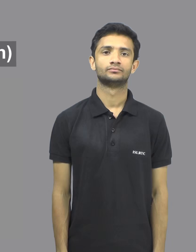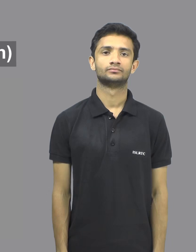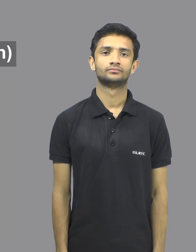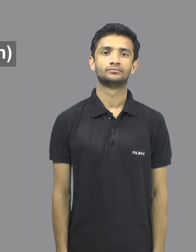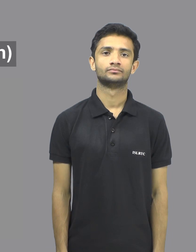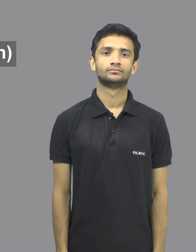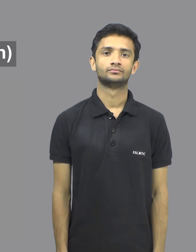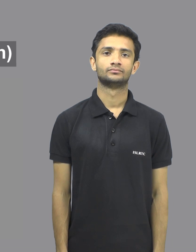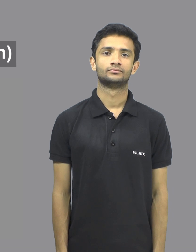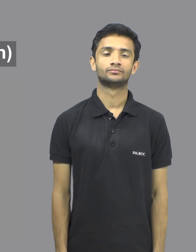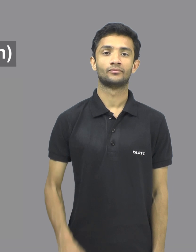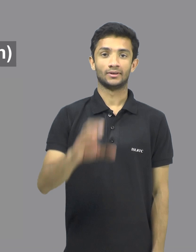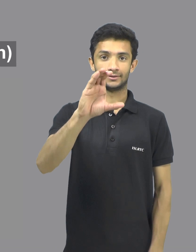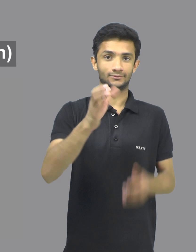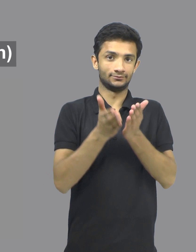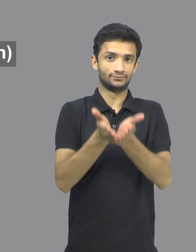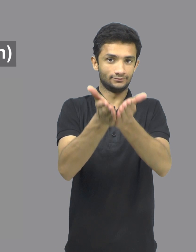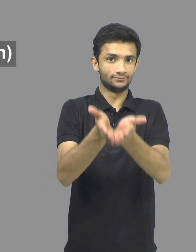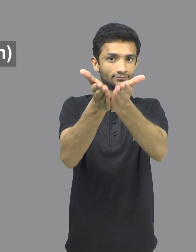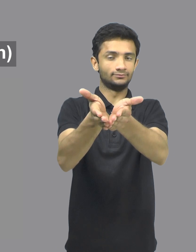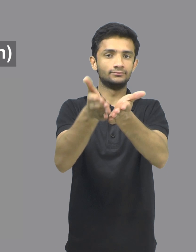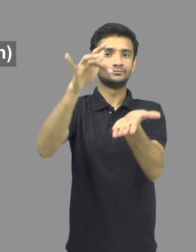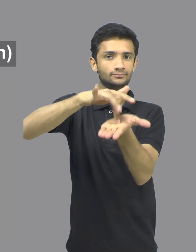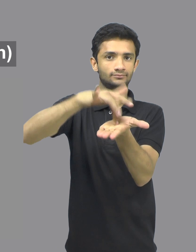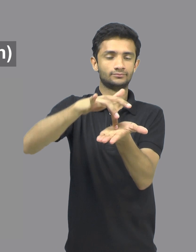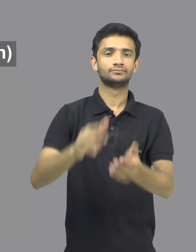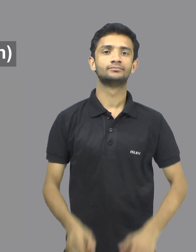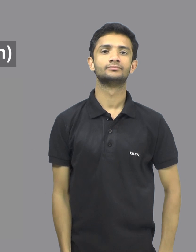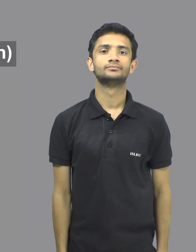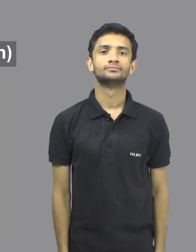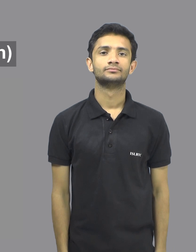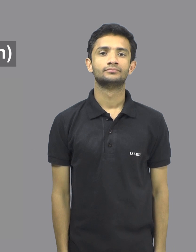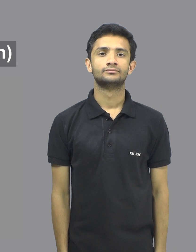Kochi (Cochin)